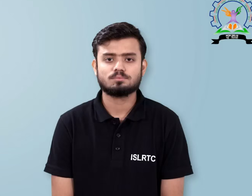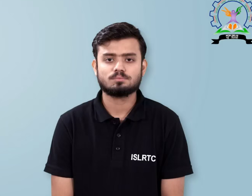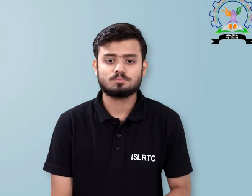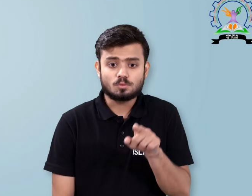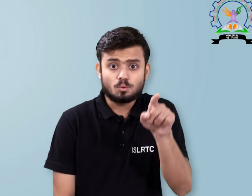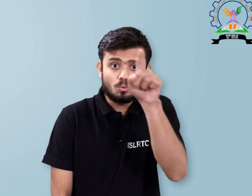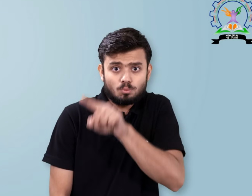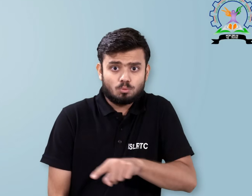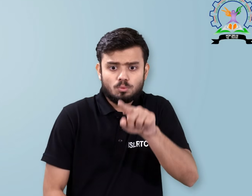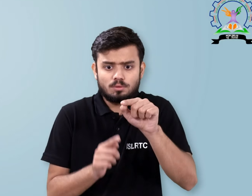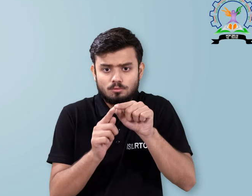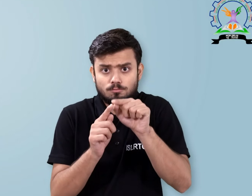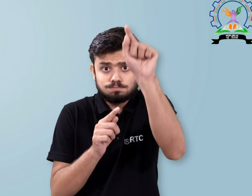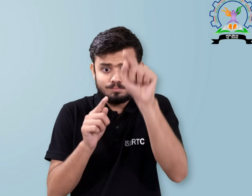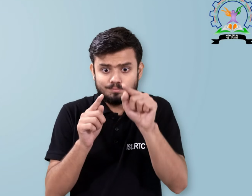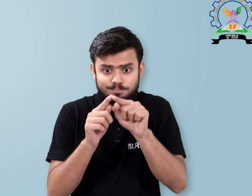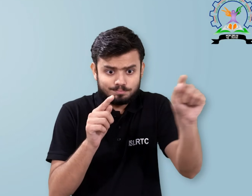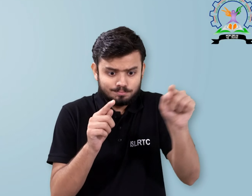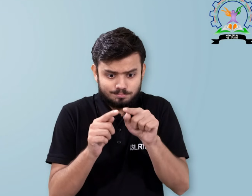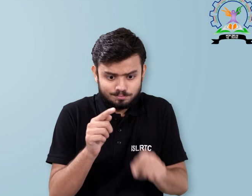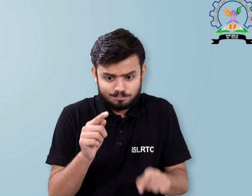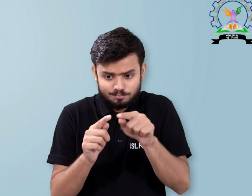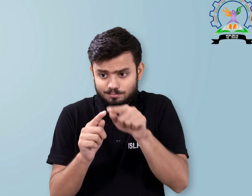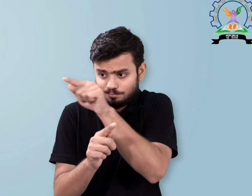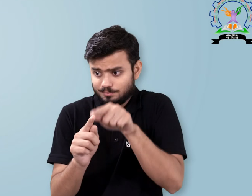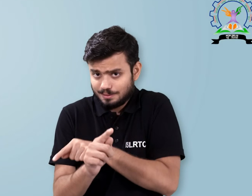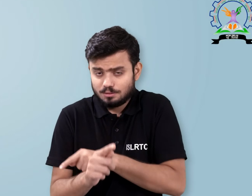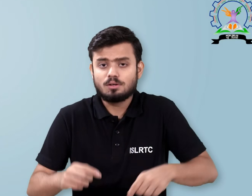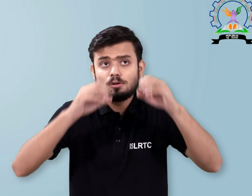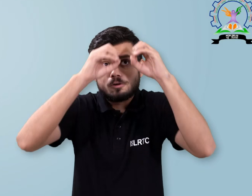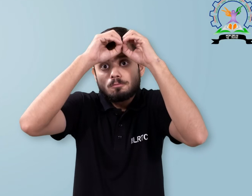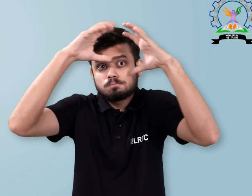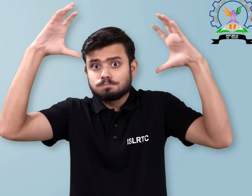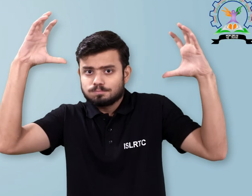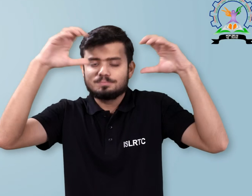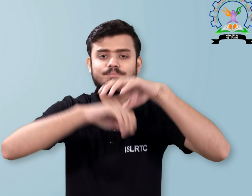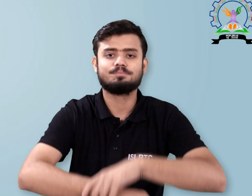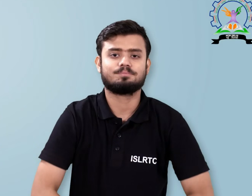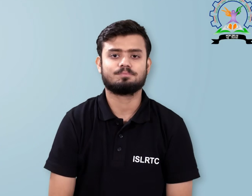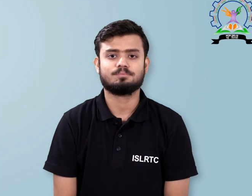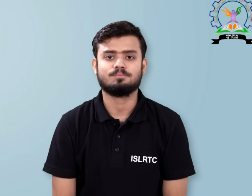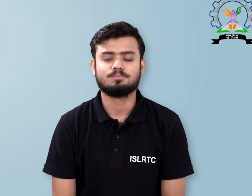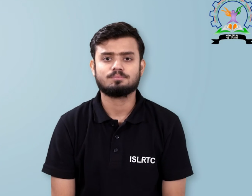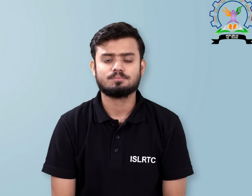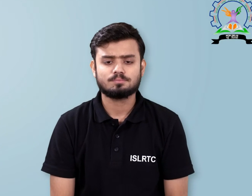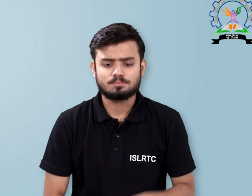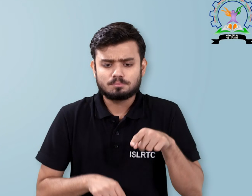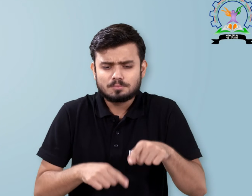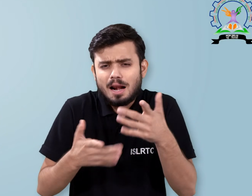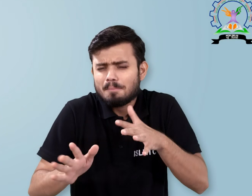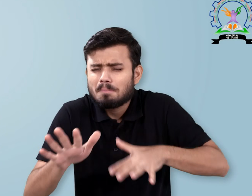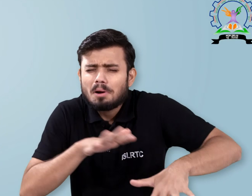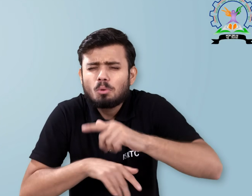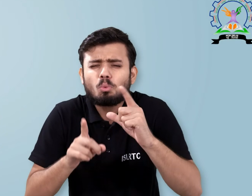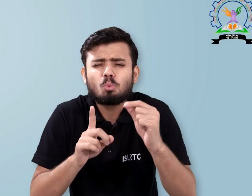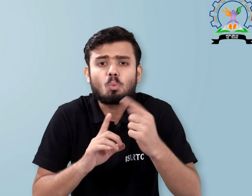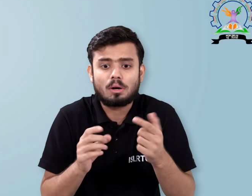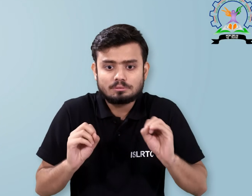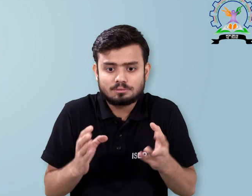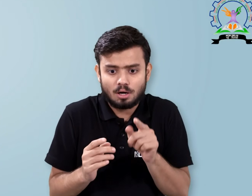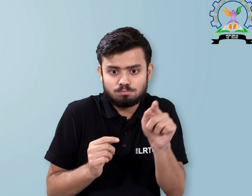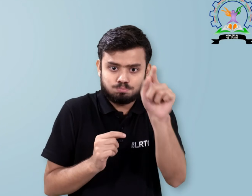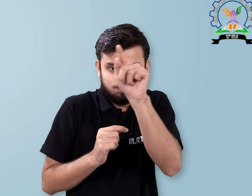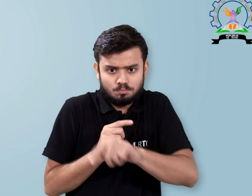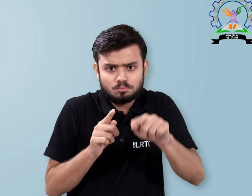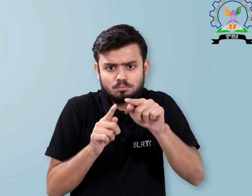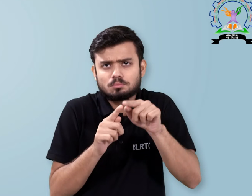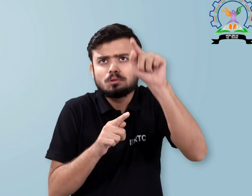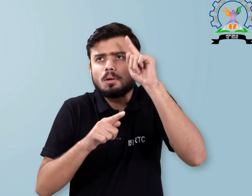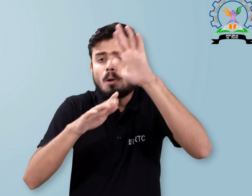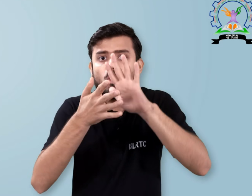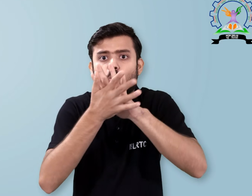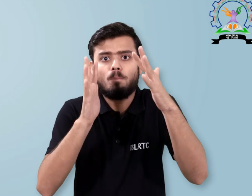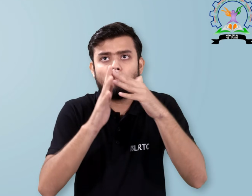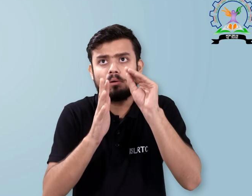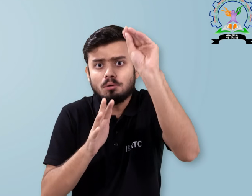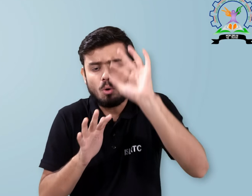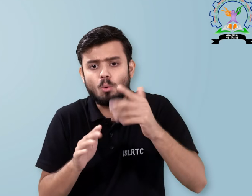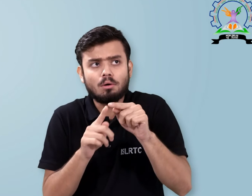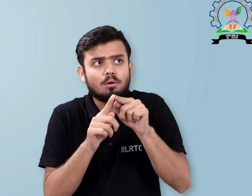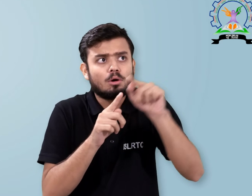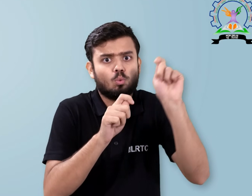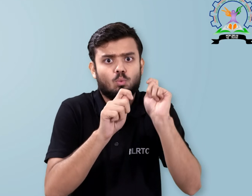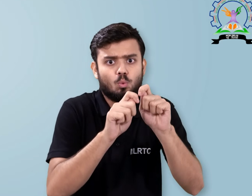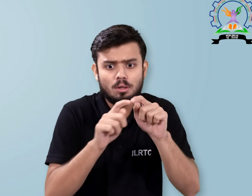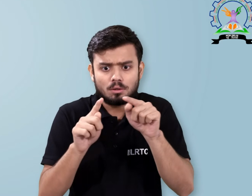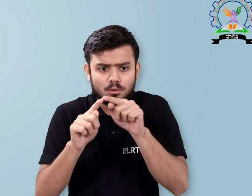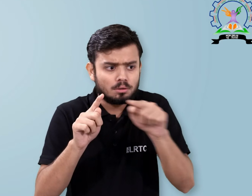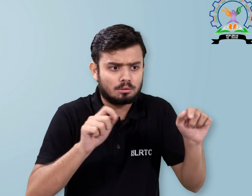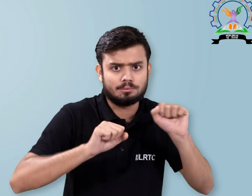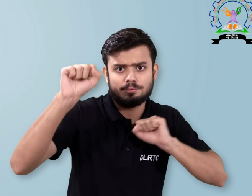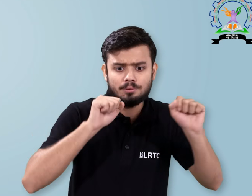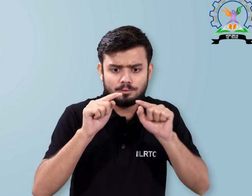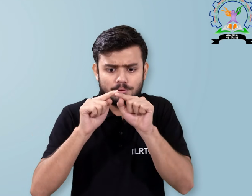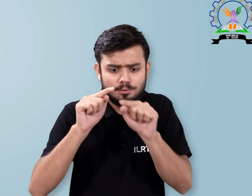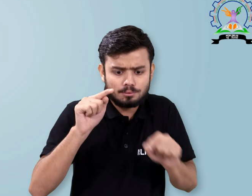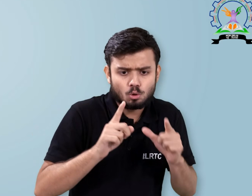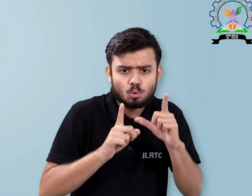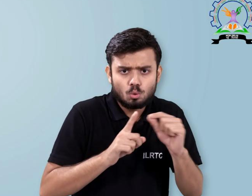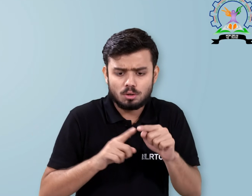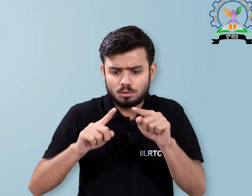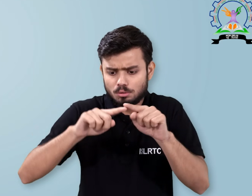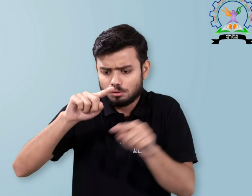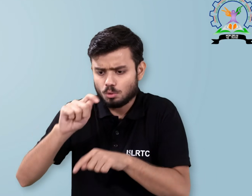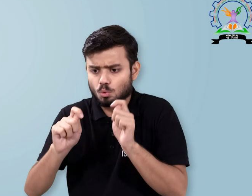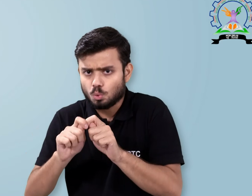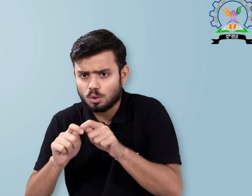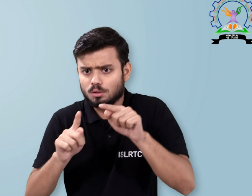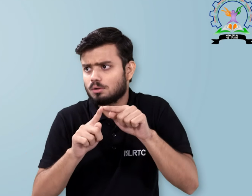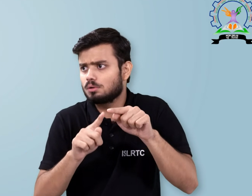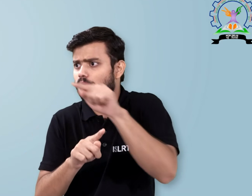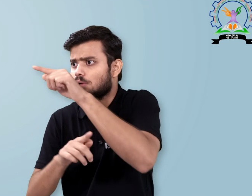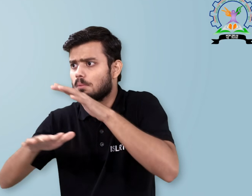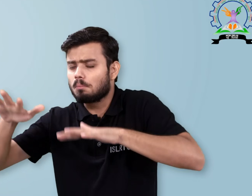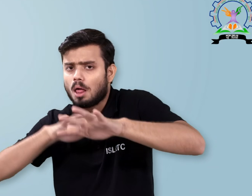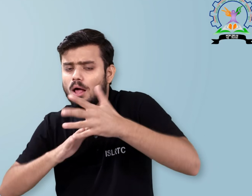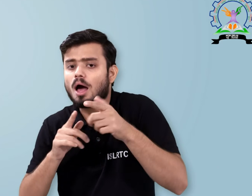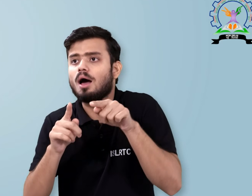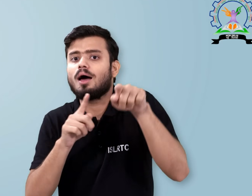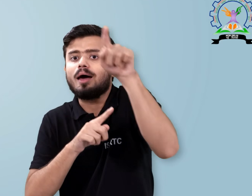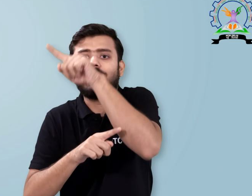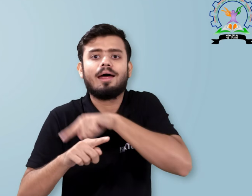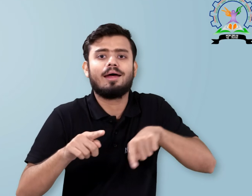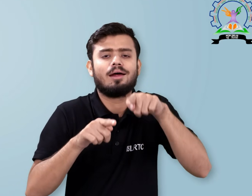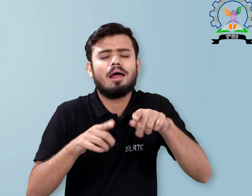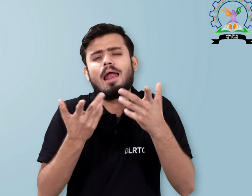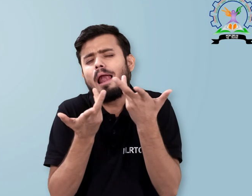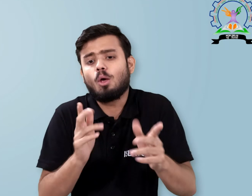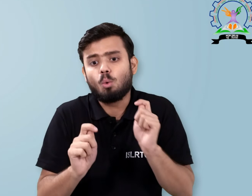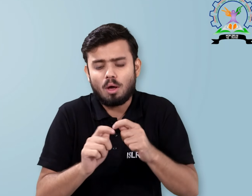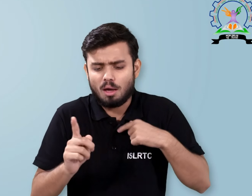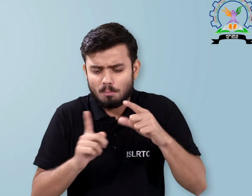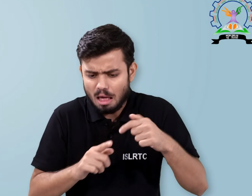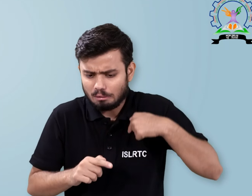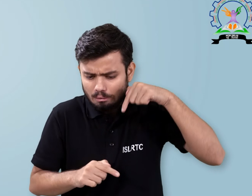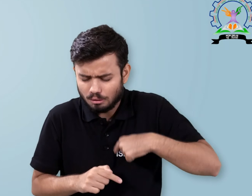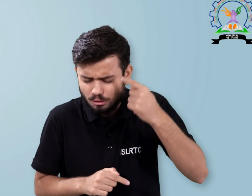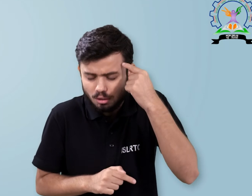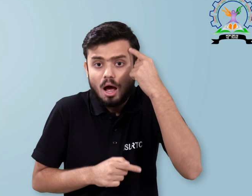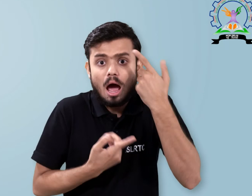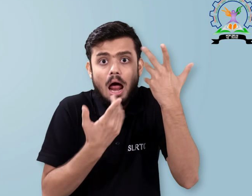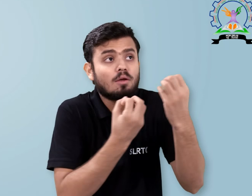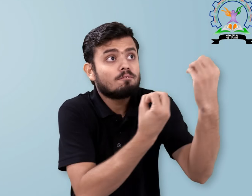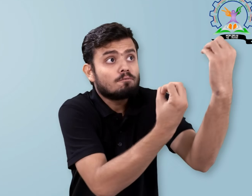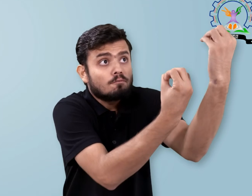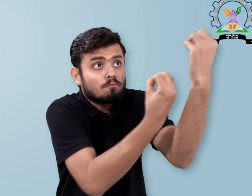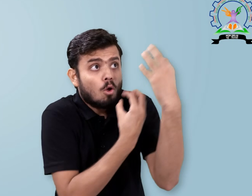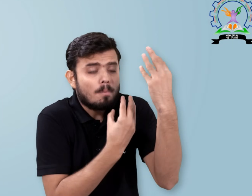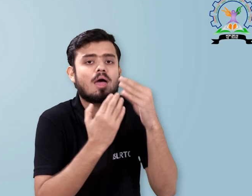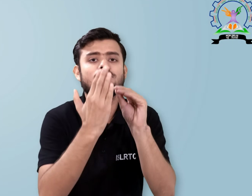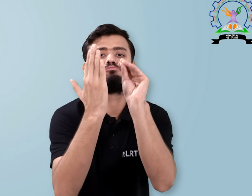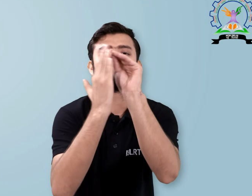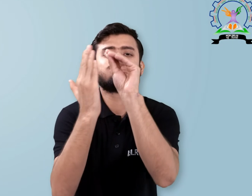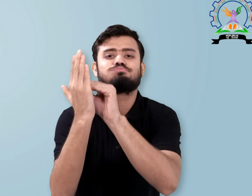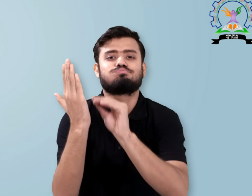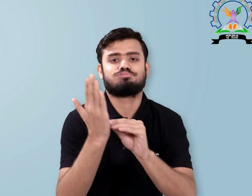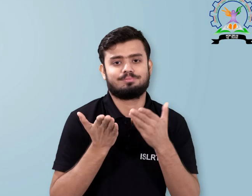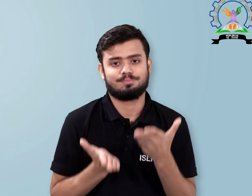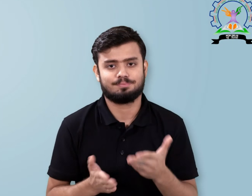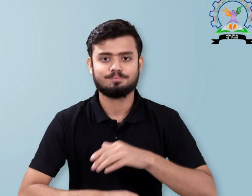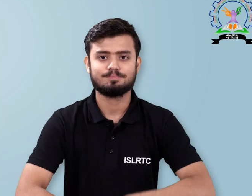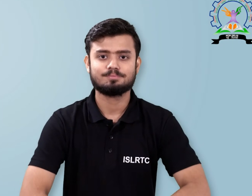Mindmap A mind map is a diagram used to visually organize information